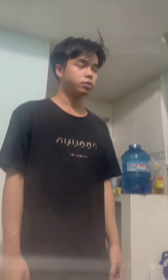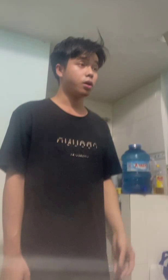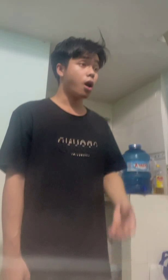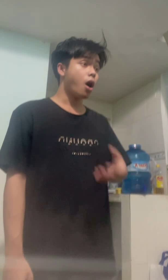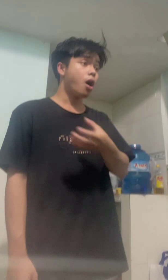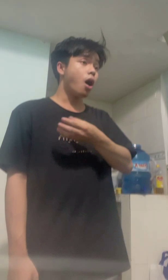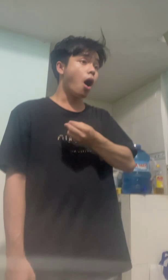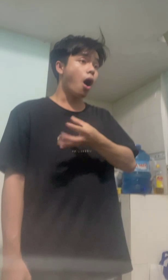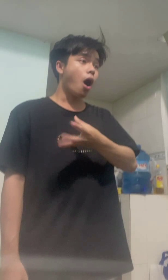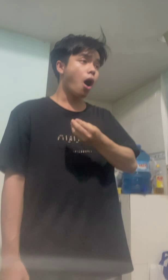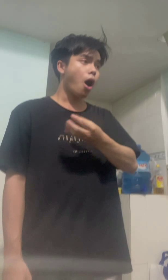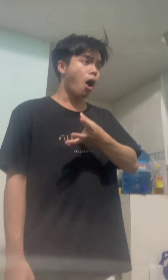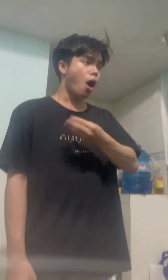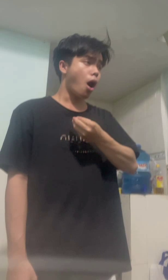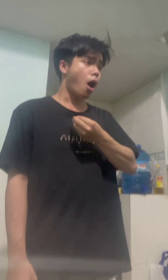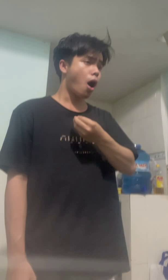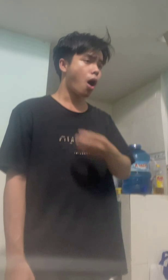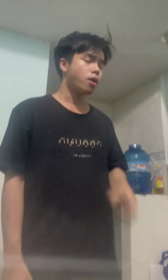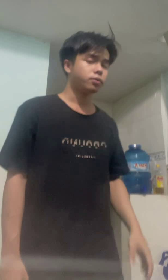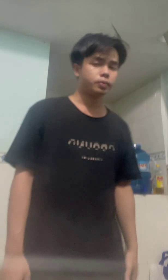lo so